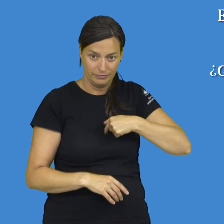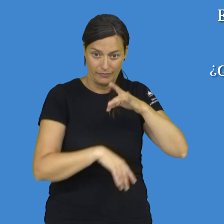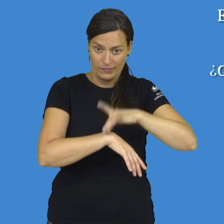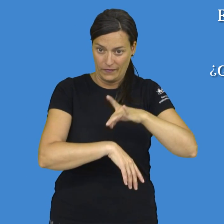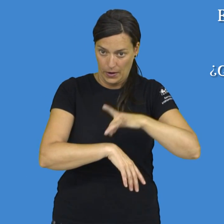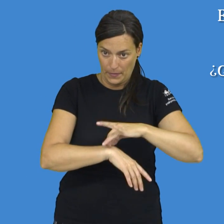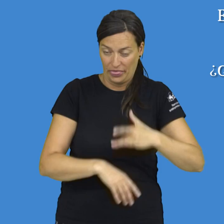enfermo